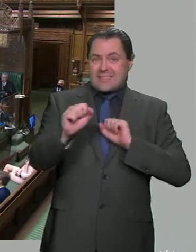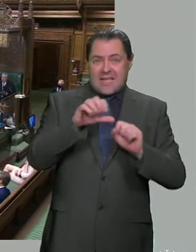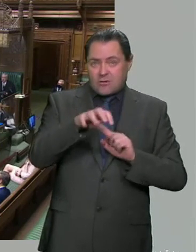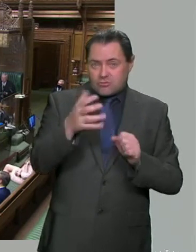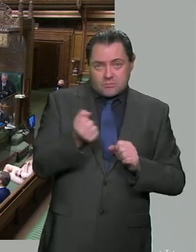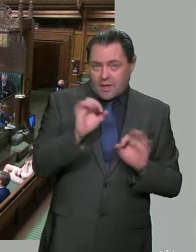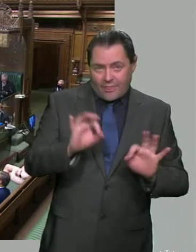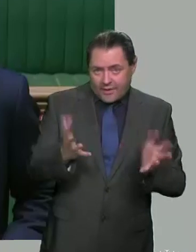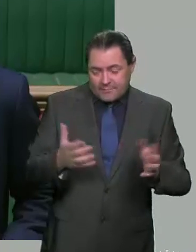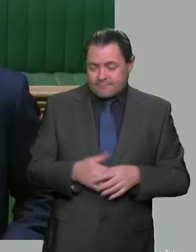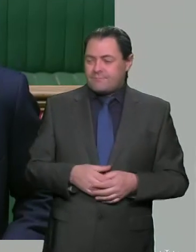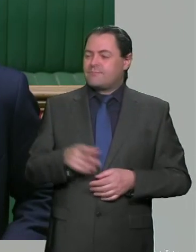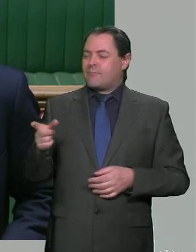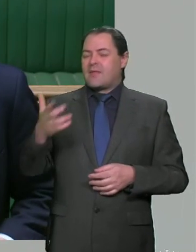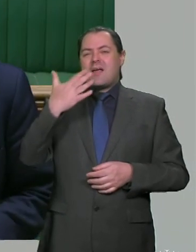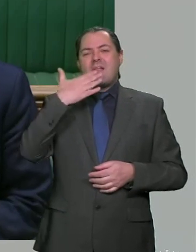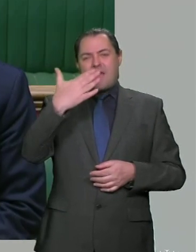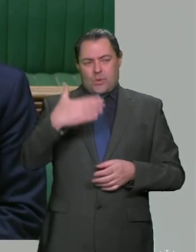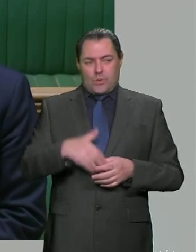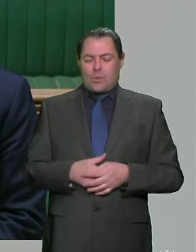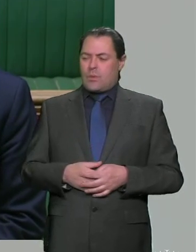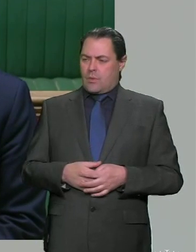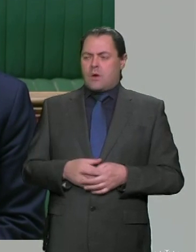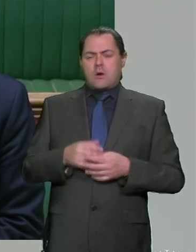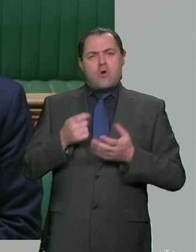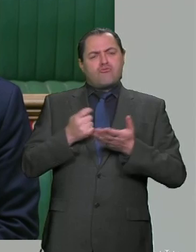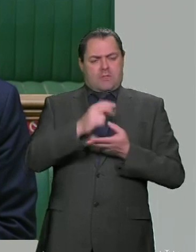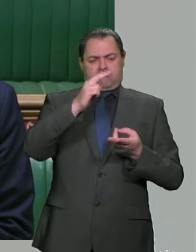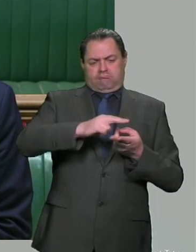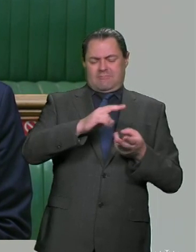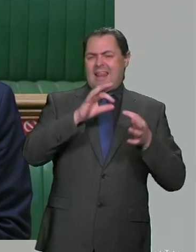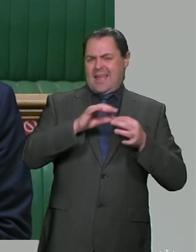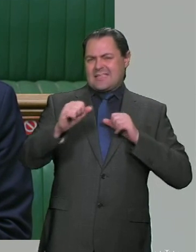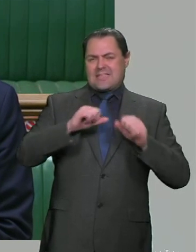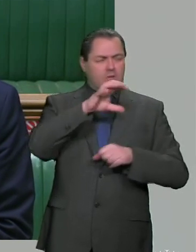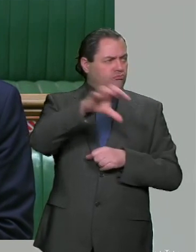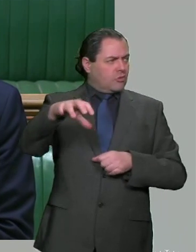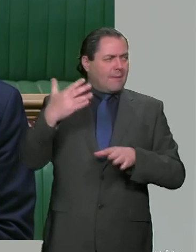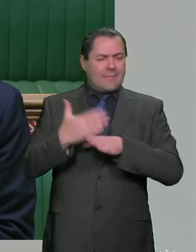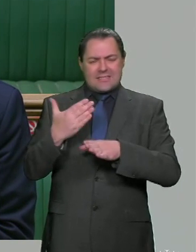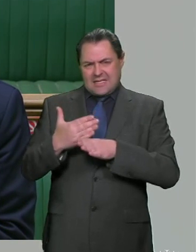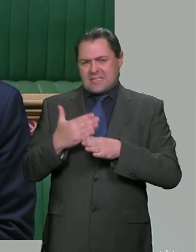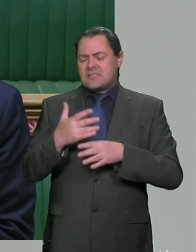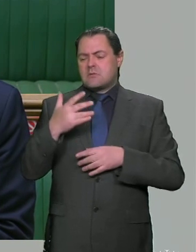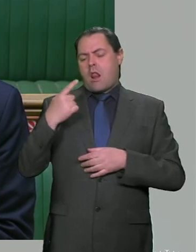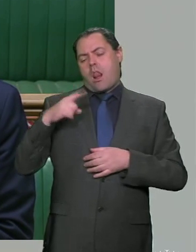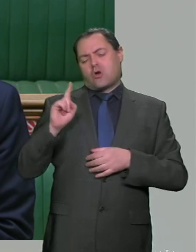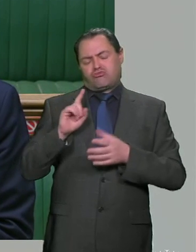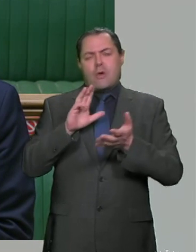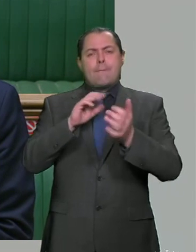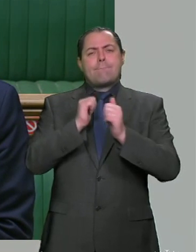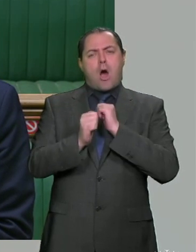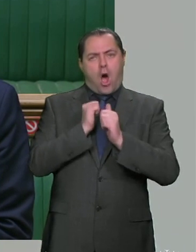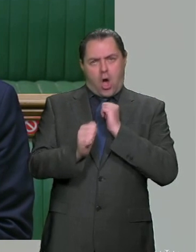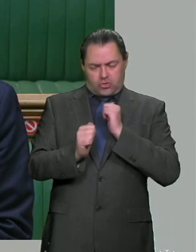We introduced a policy to provide rent relief for station businesses in March last year.